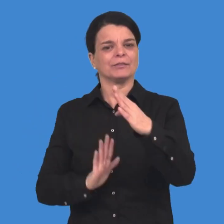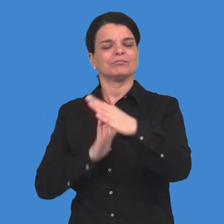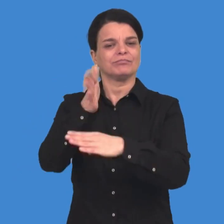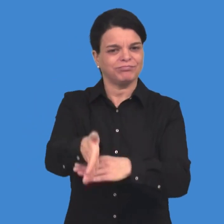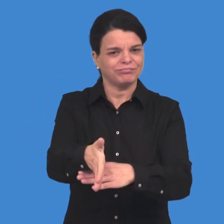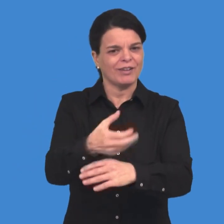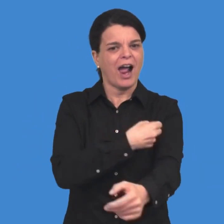ir